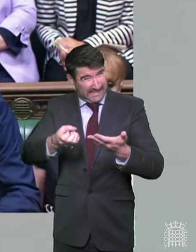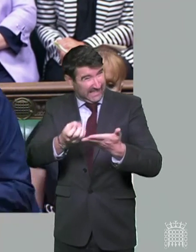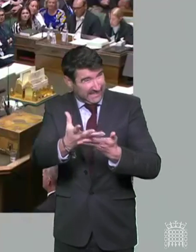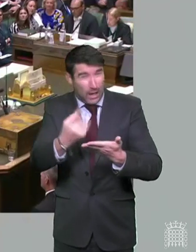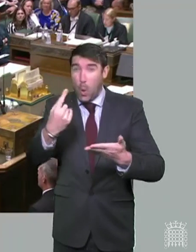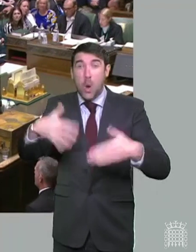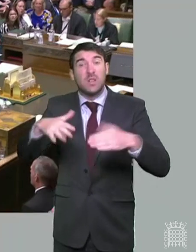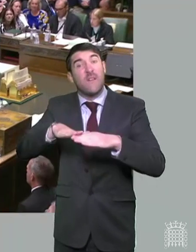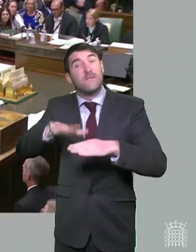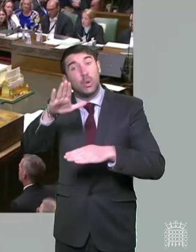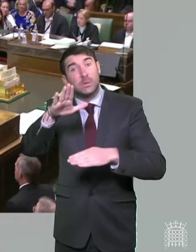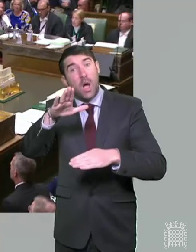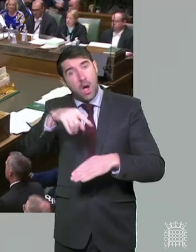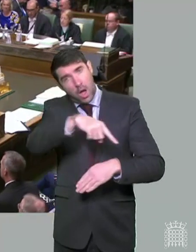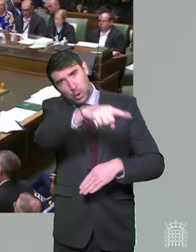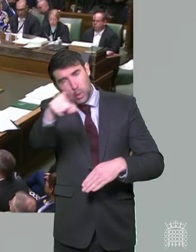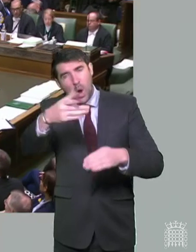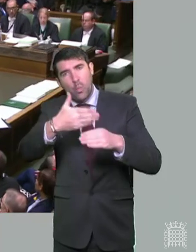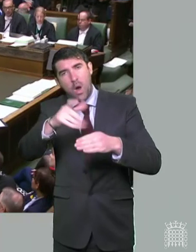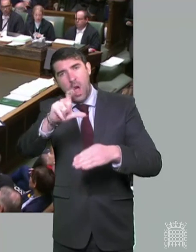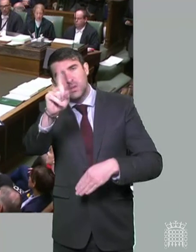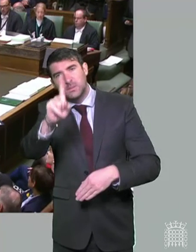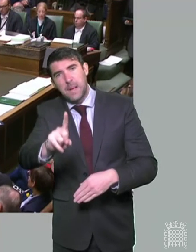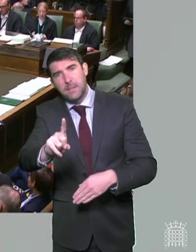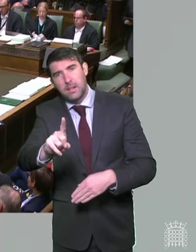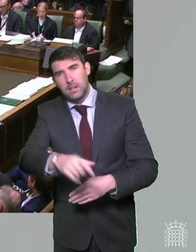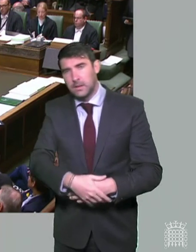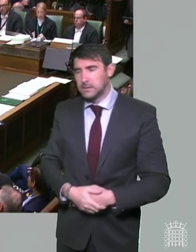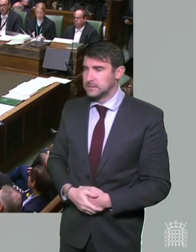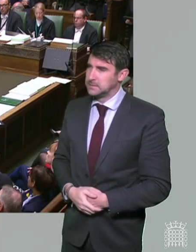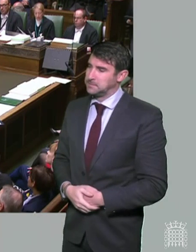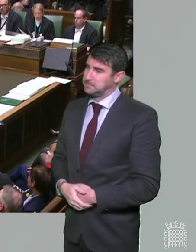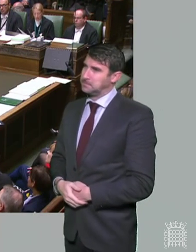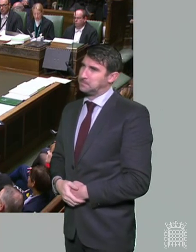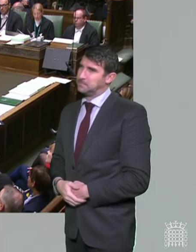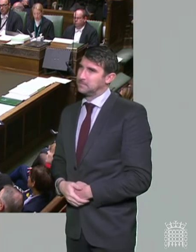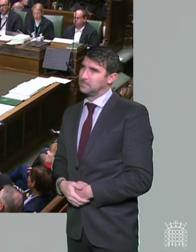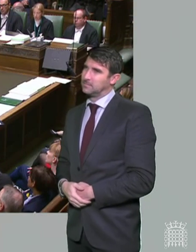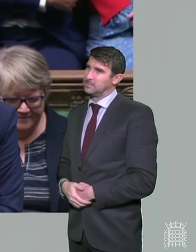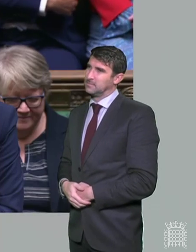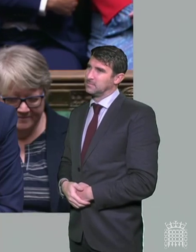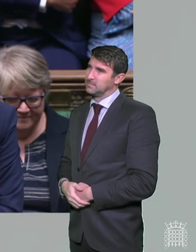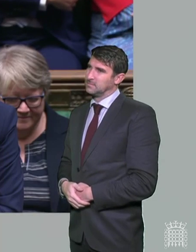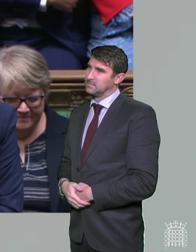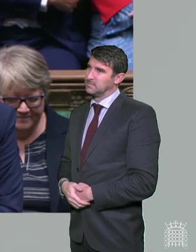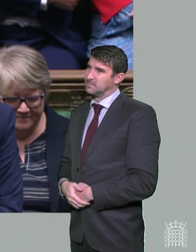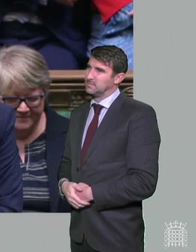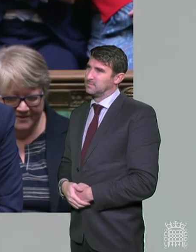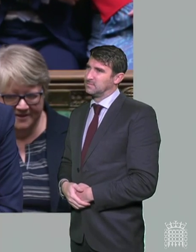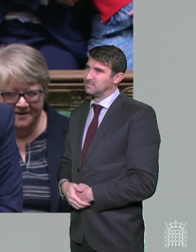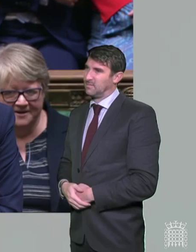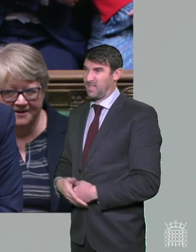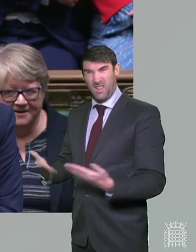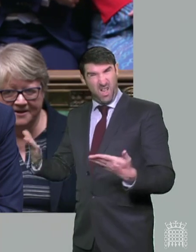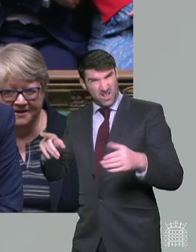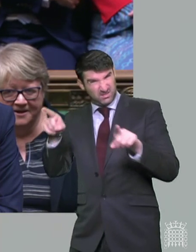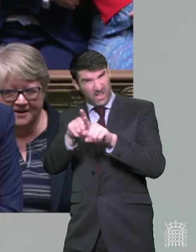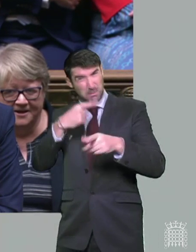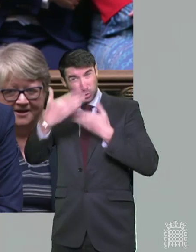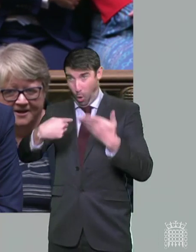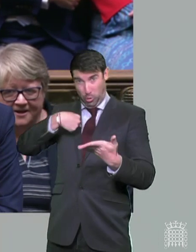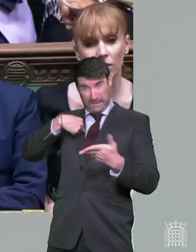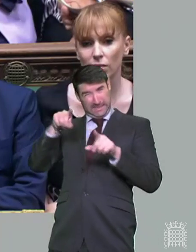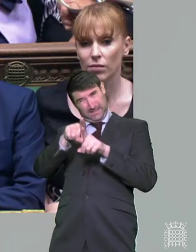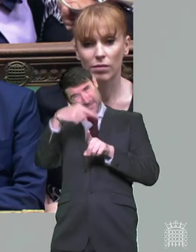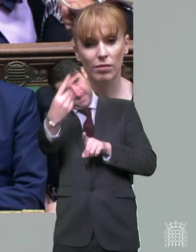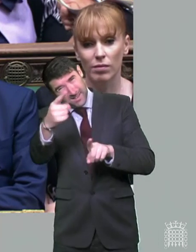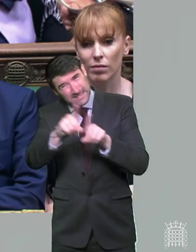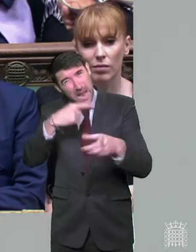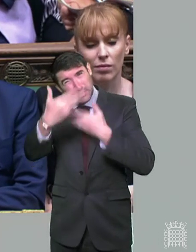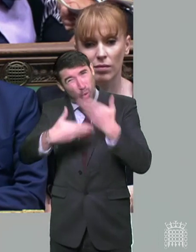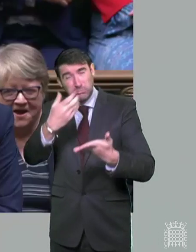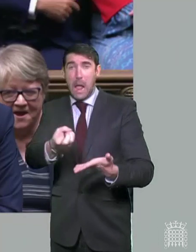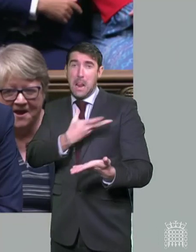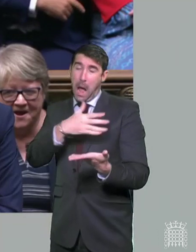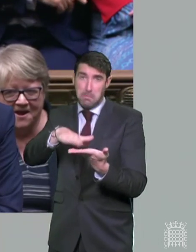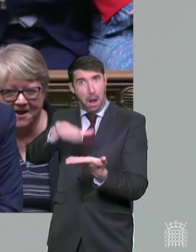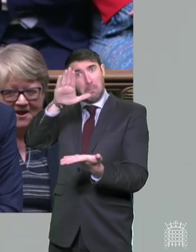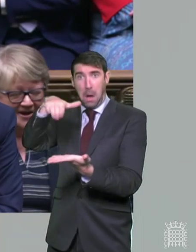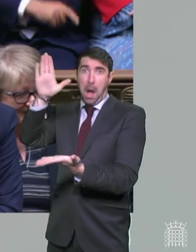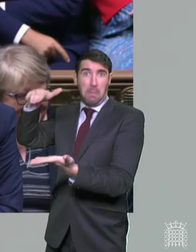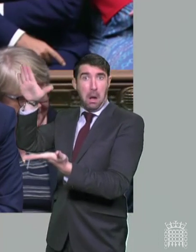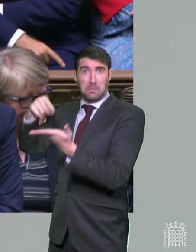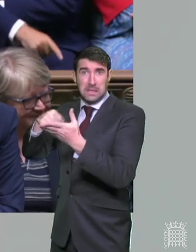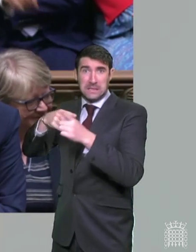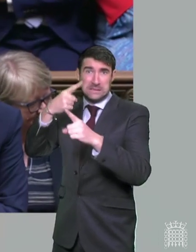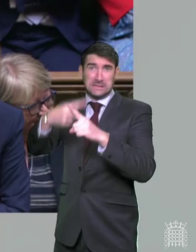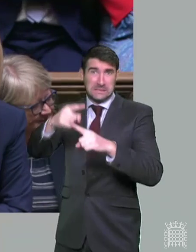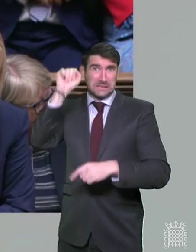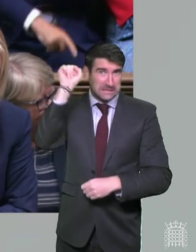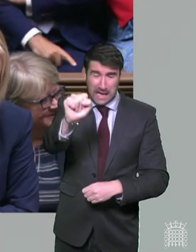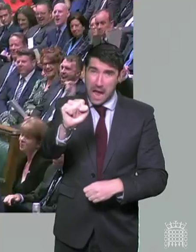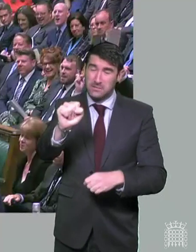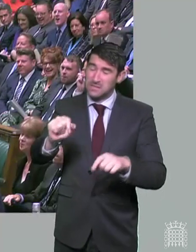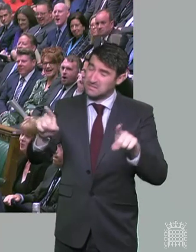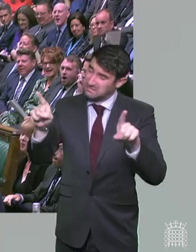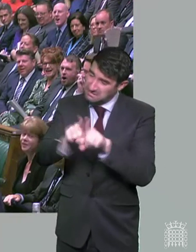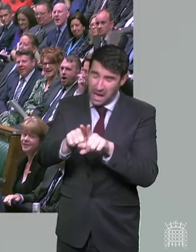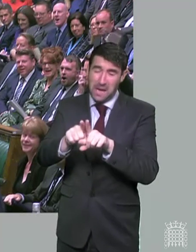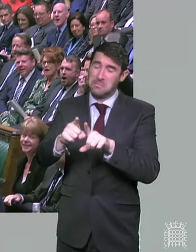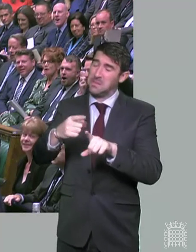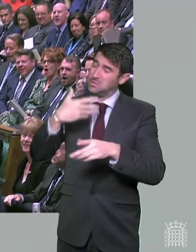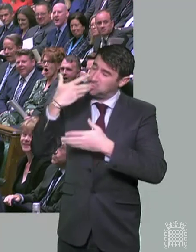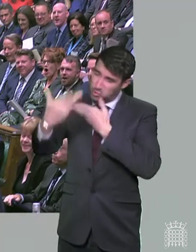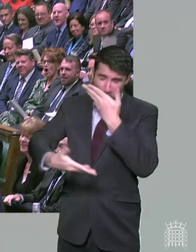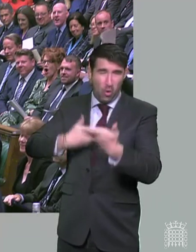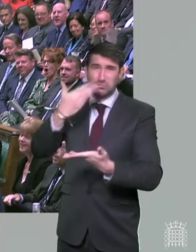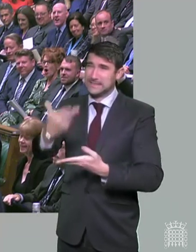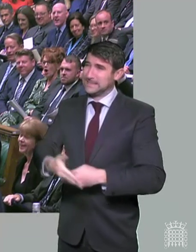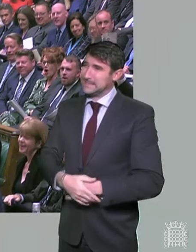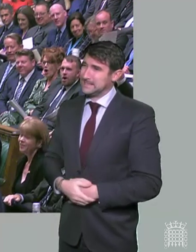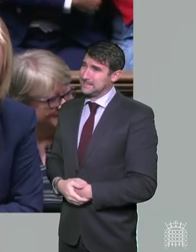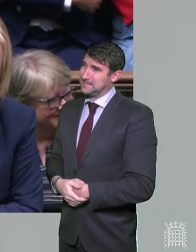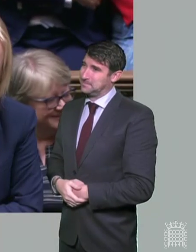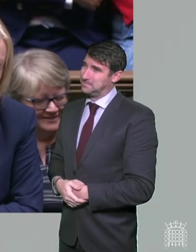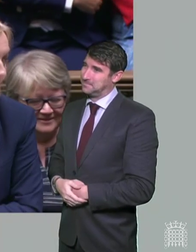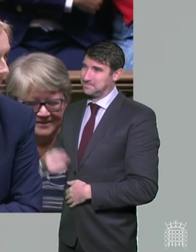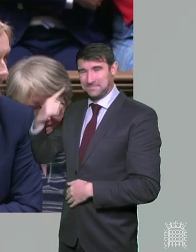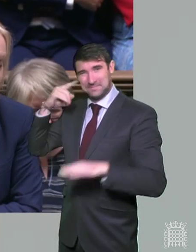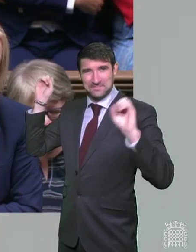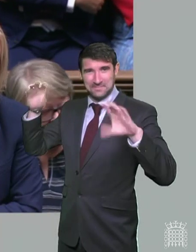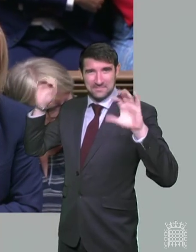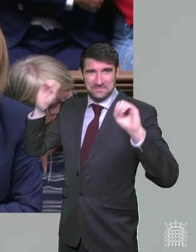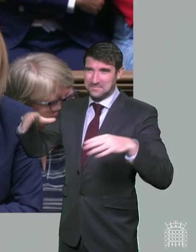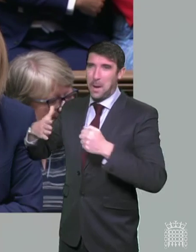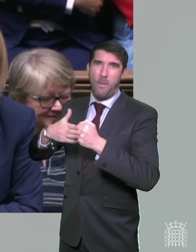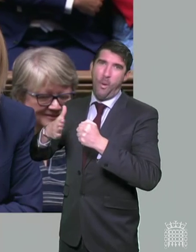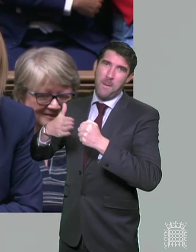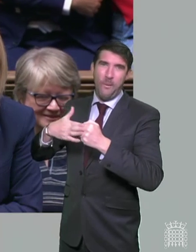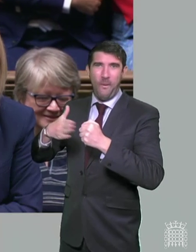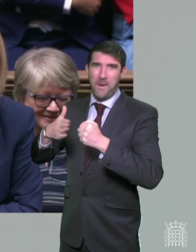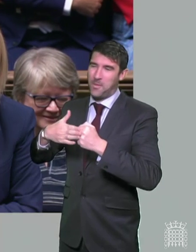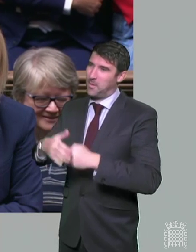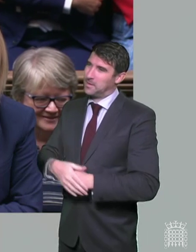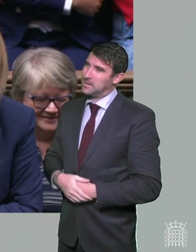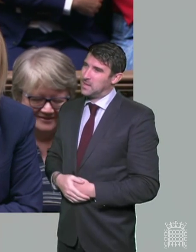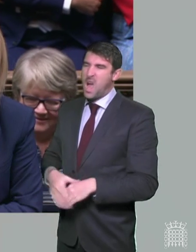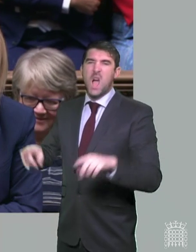There is nothing new about a Labour leader who is calling for more tax rises.